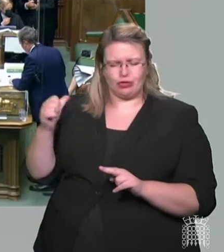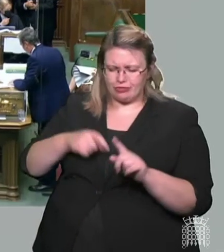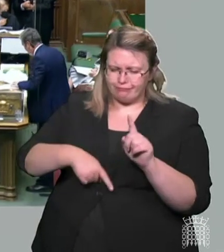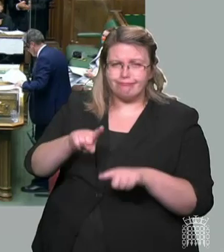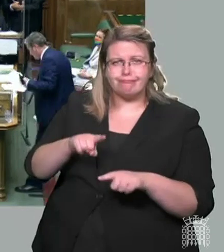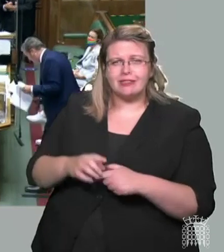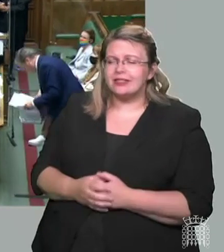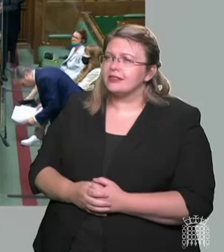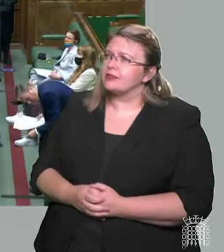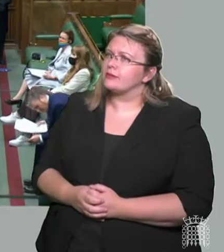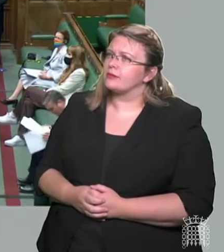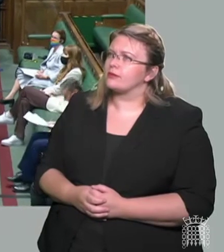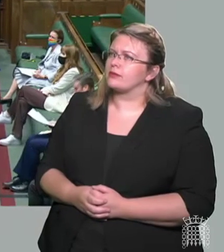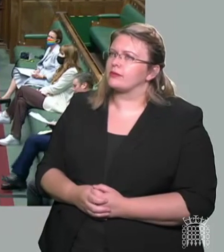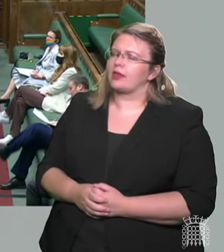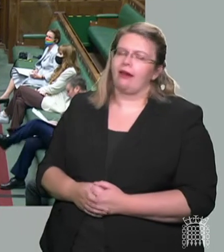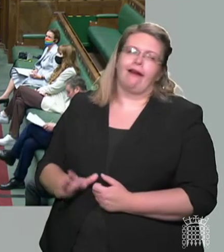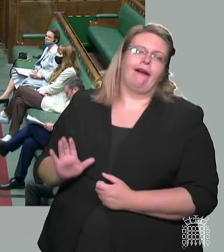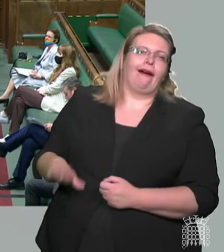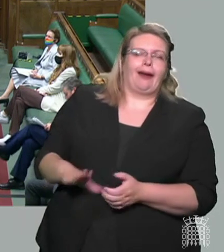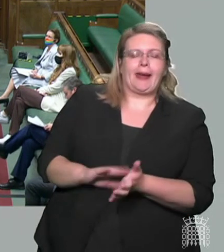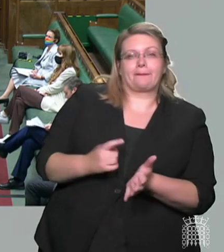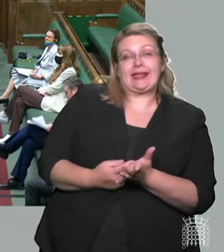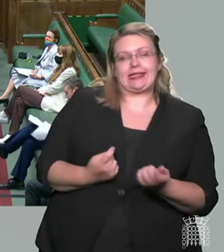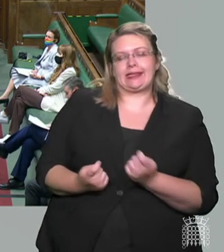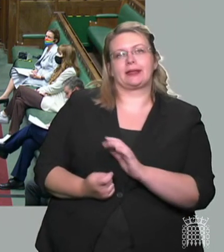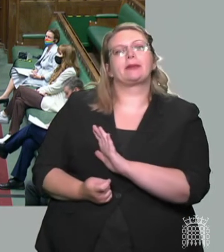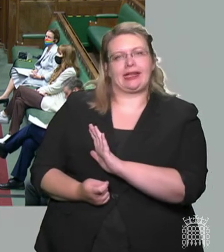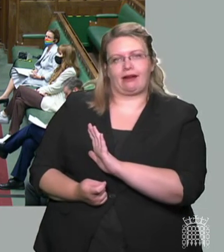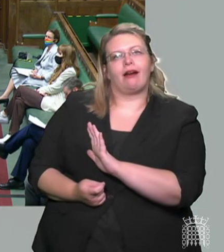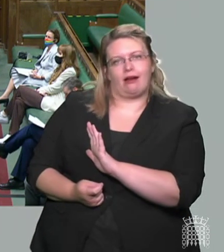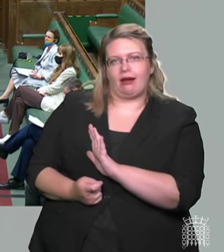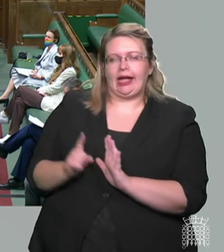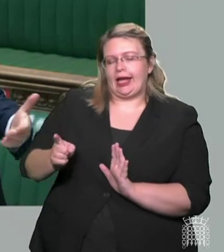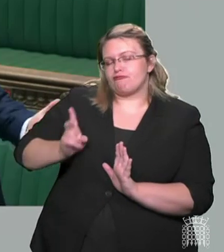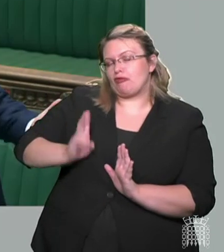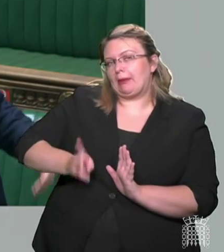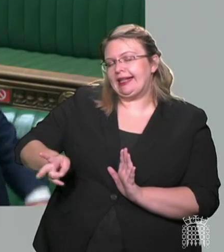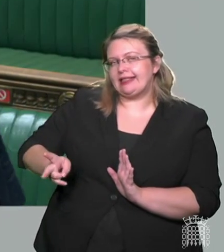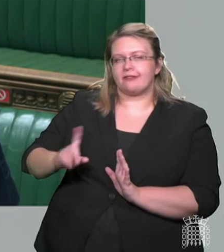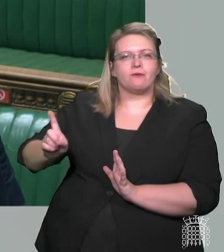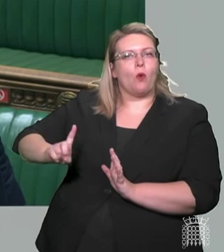I hesitate to accuse the right honourable and learned Gentleman of repeating his question.